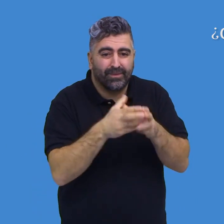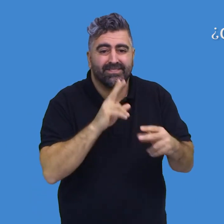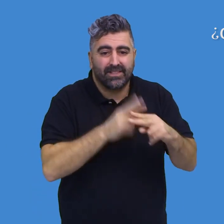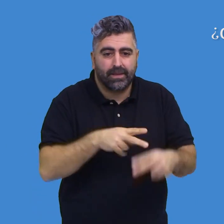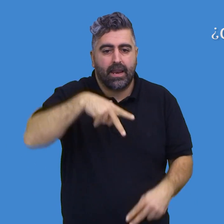nombre